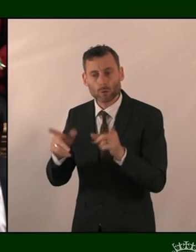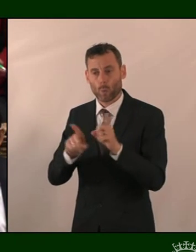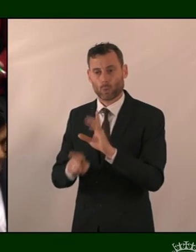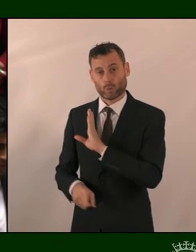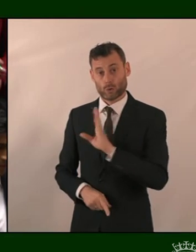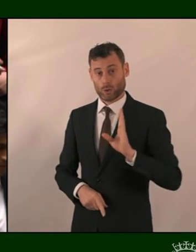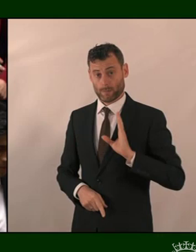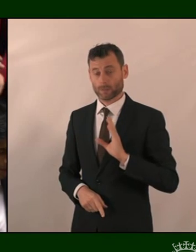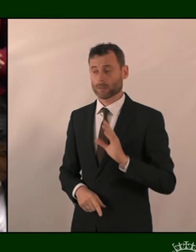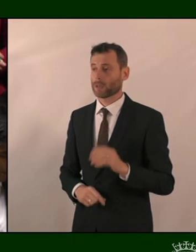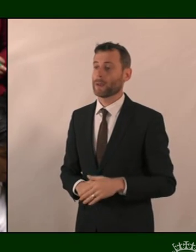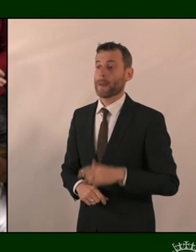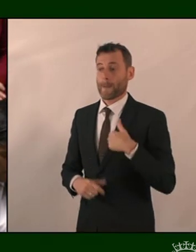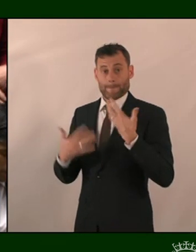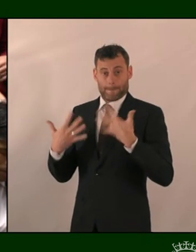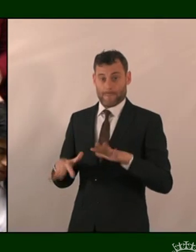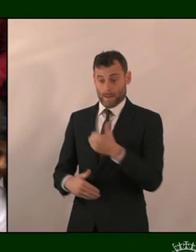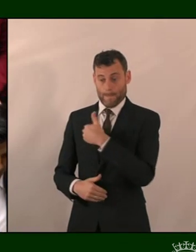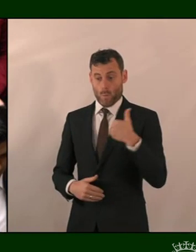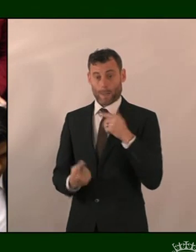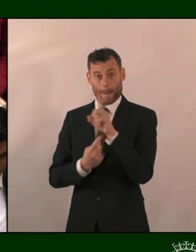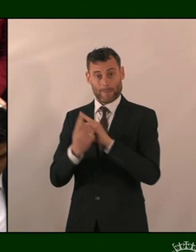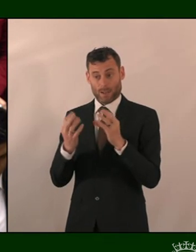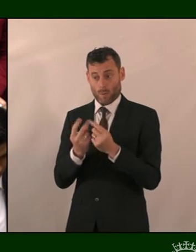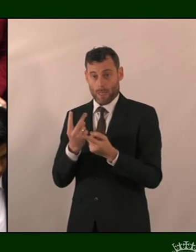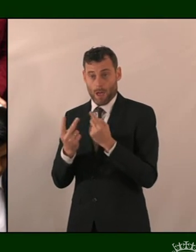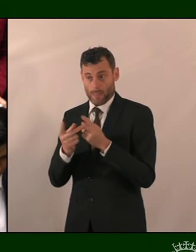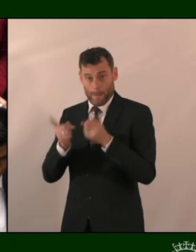This morning I had meetings with ministerial colleagues and others.